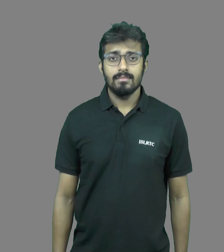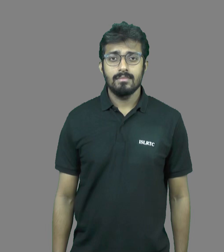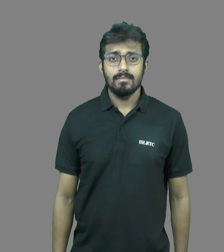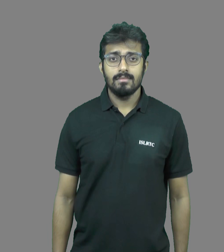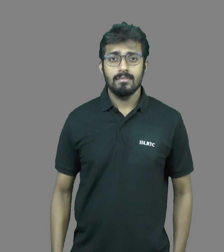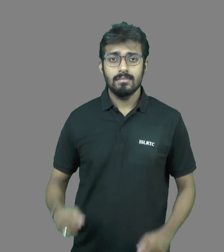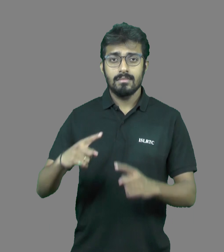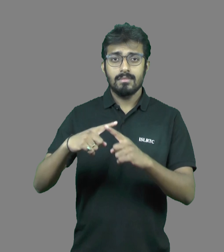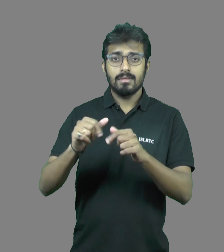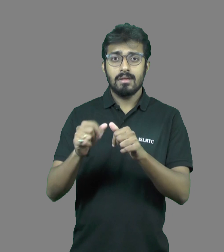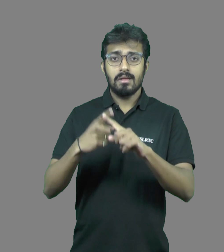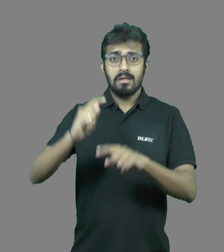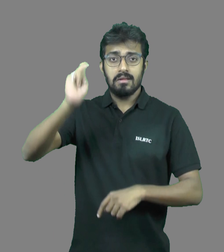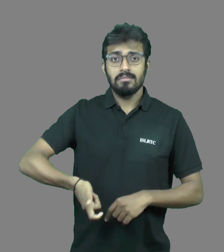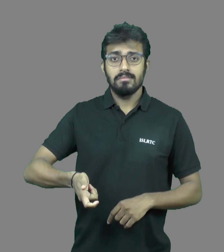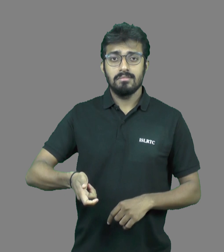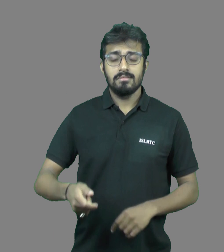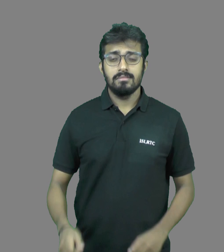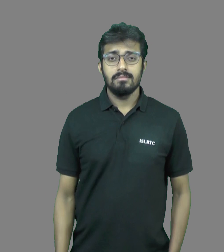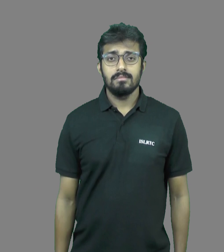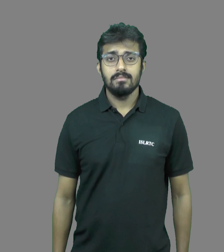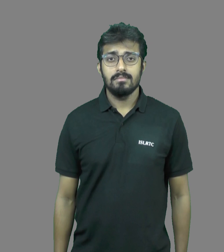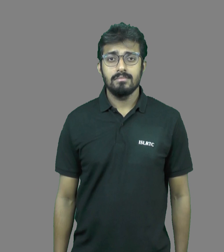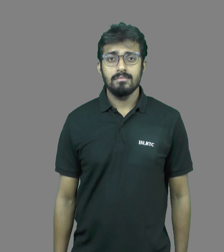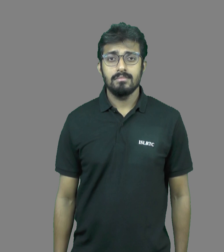Tax